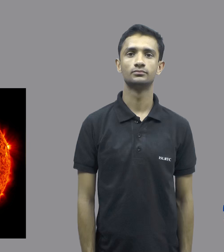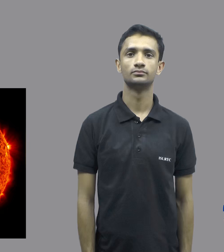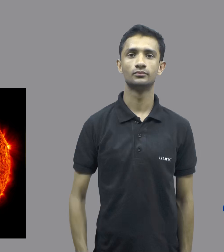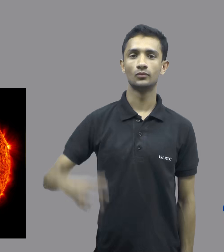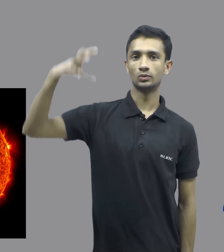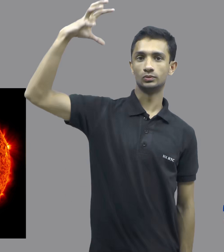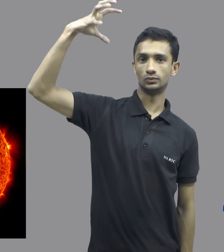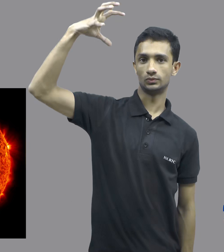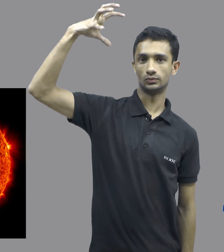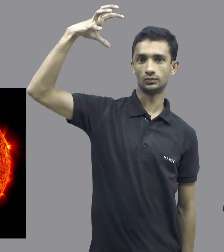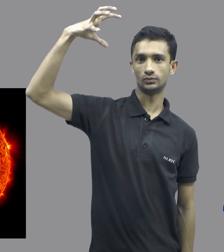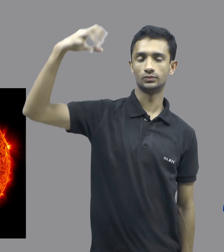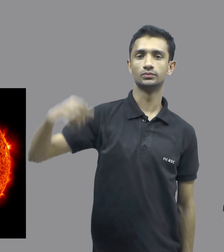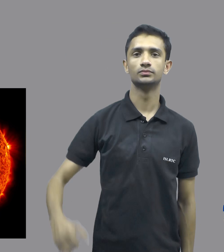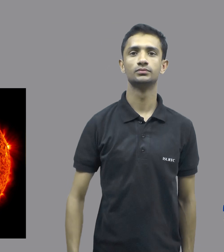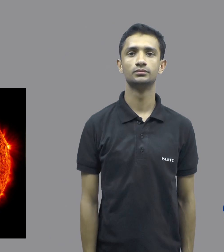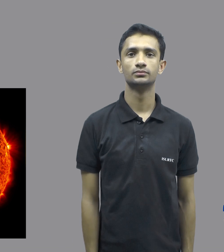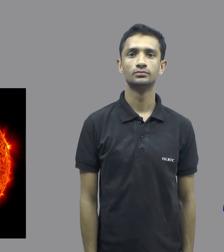Sun